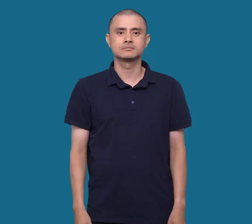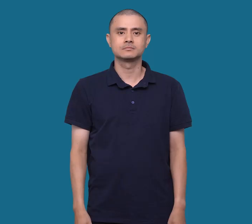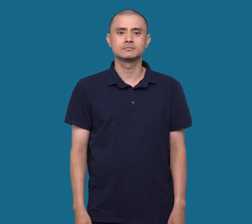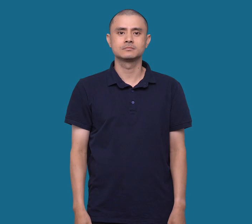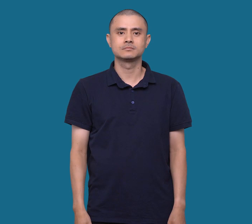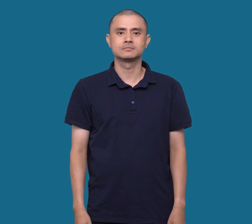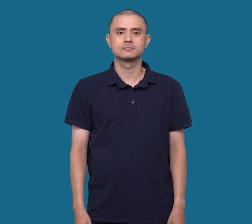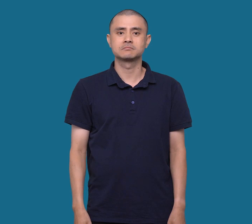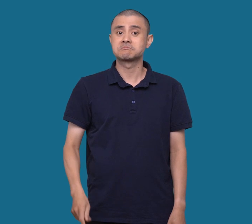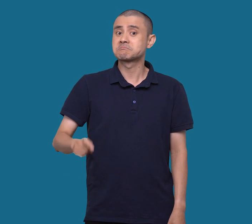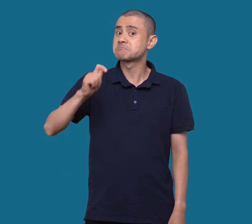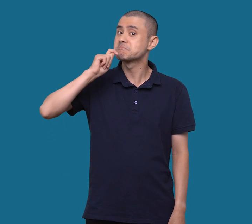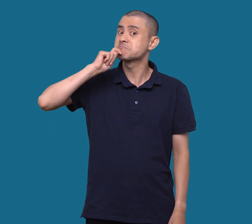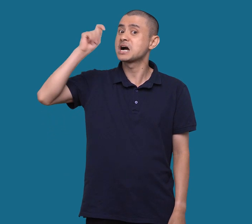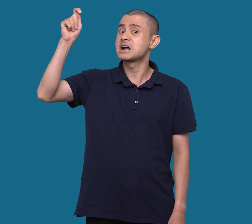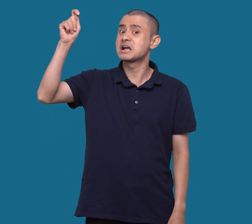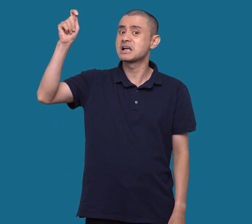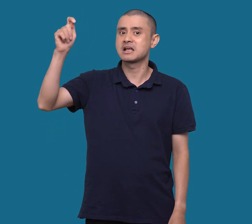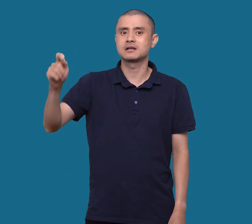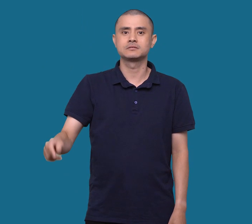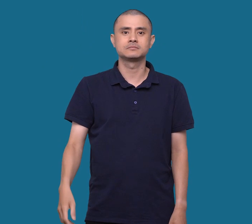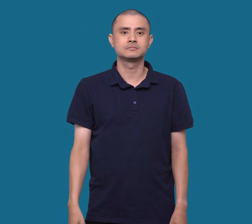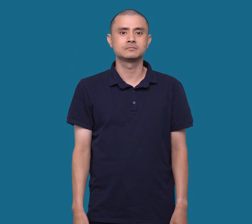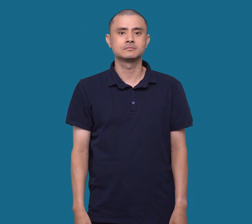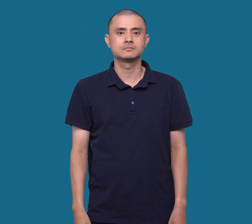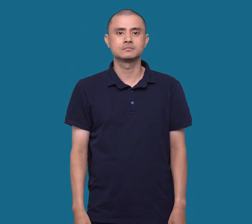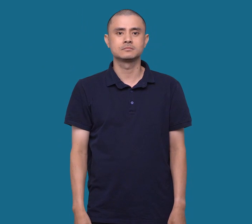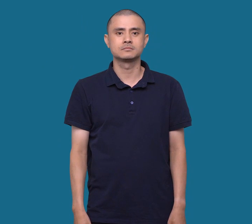mách